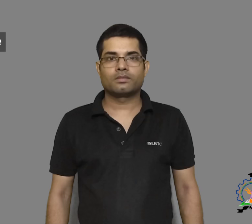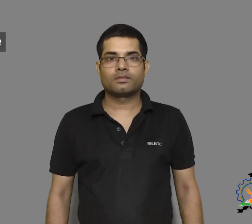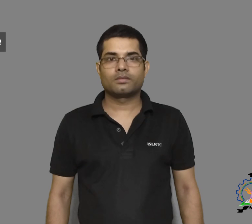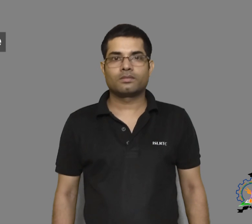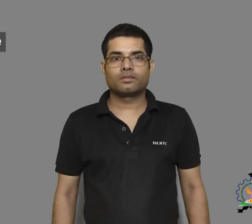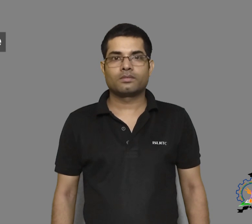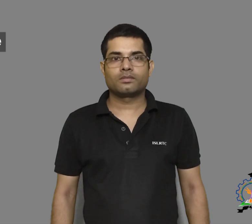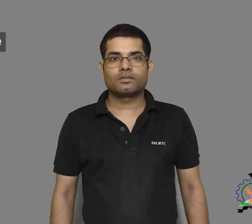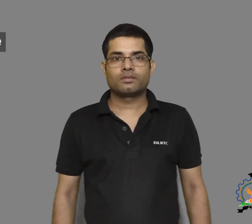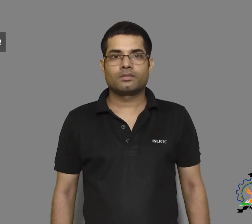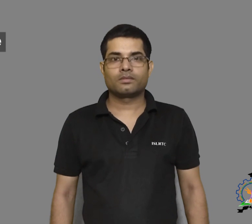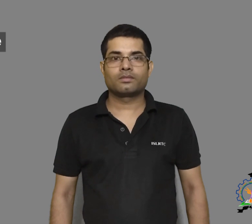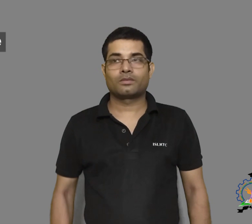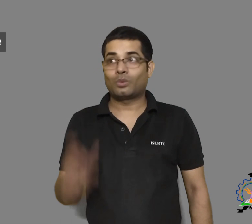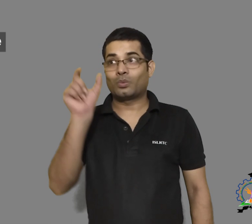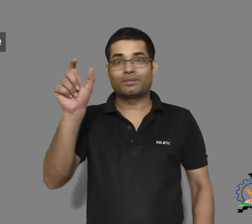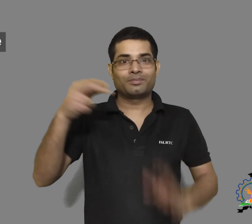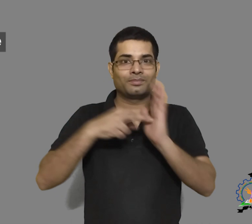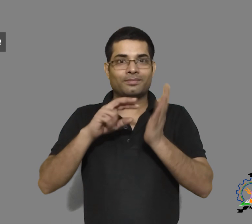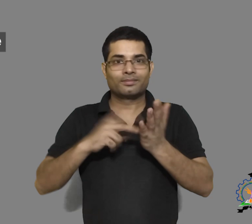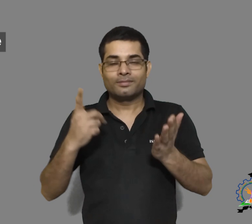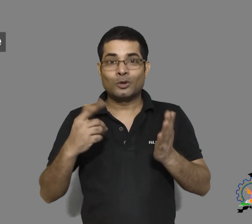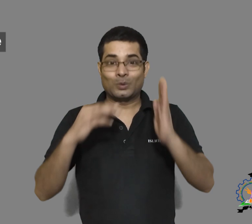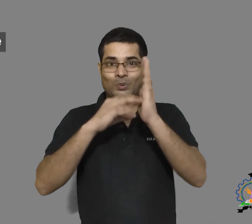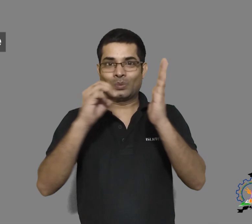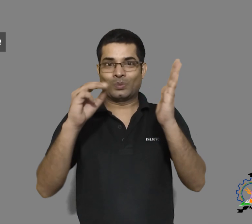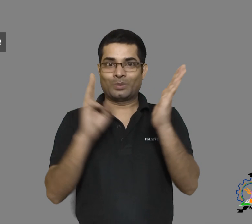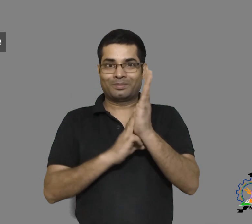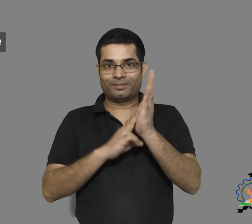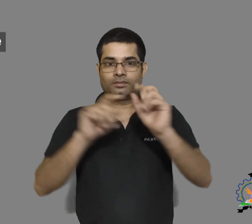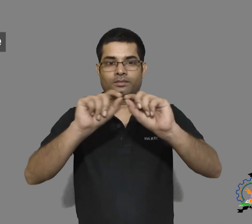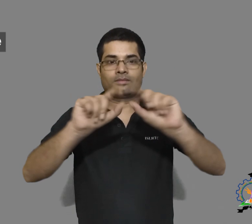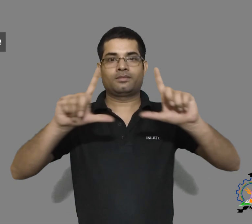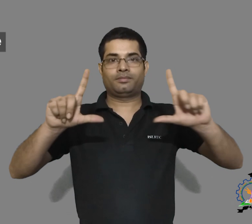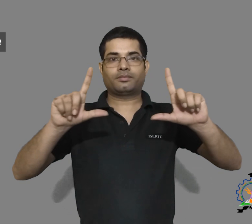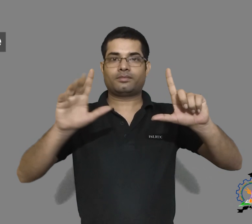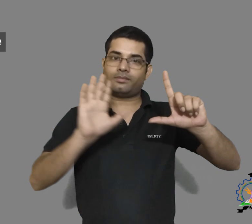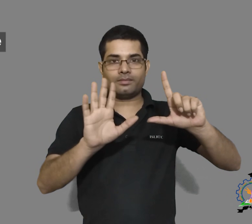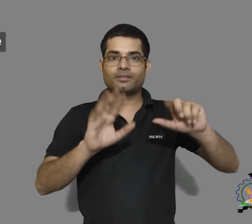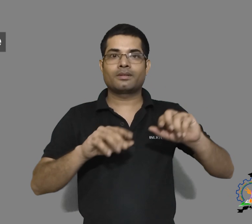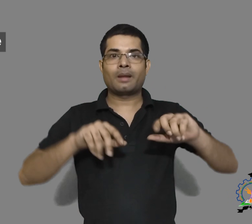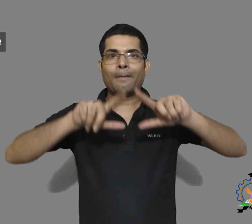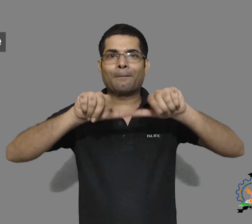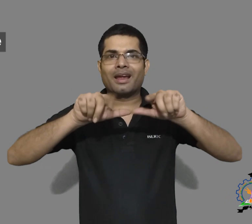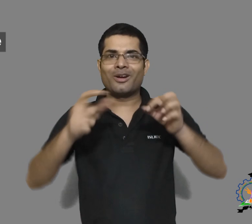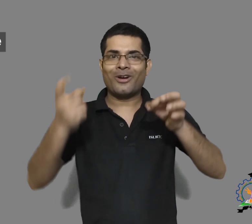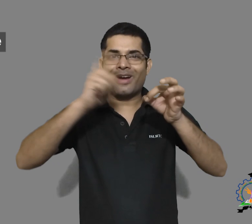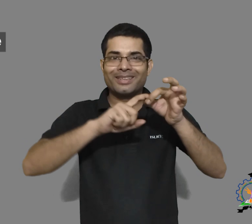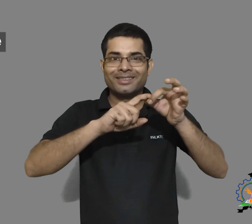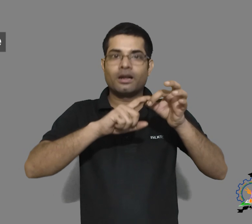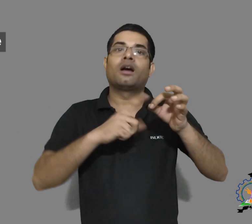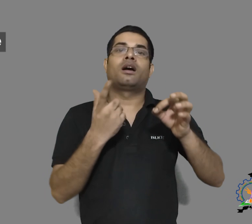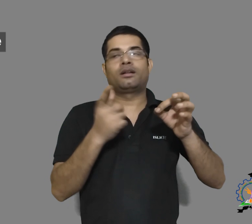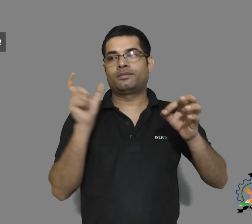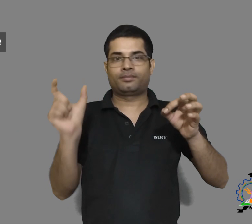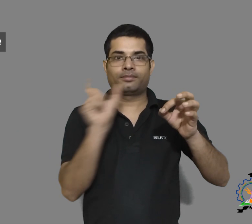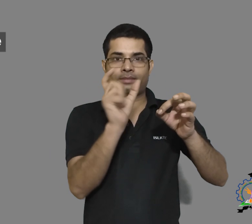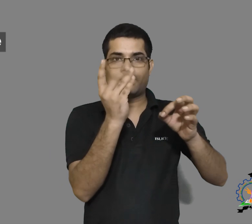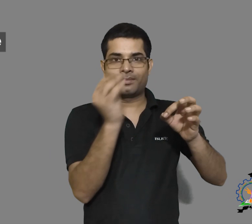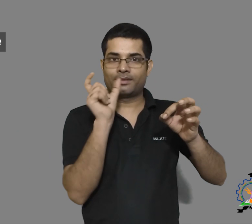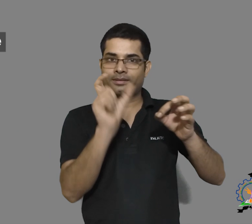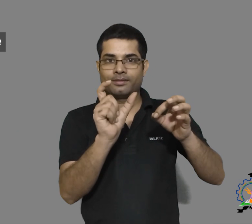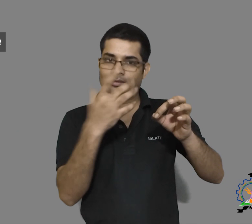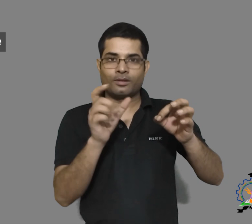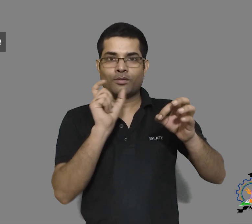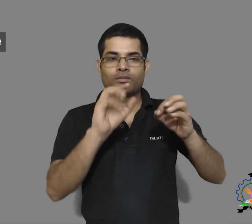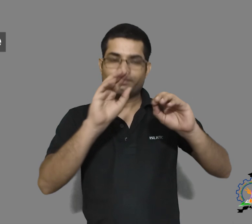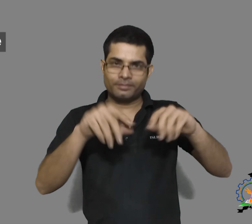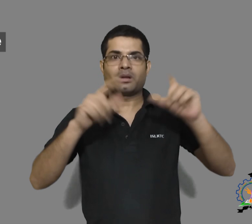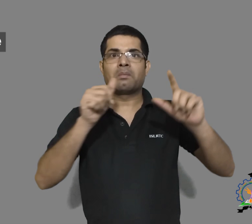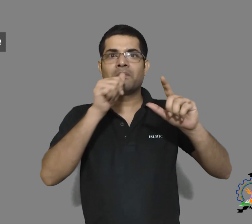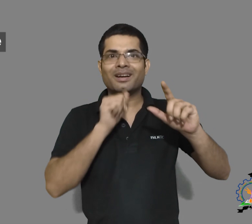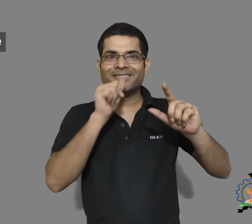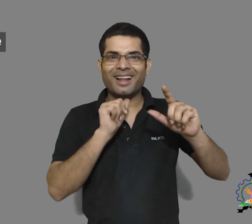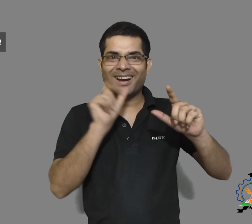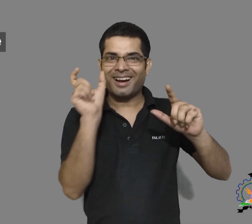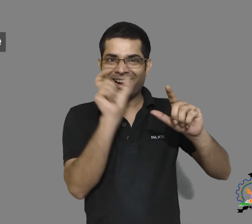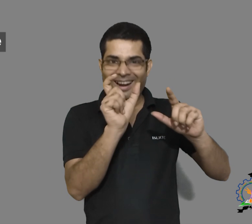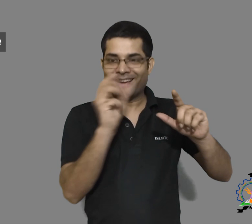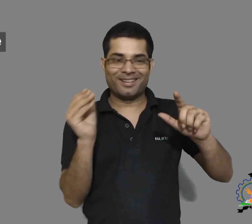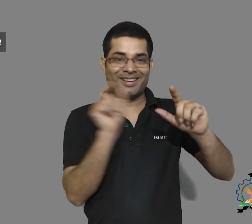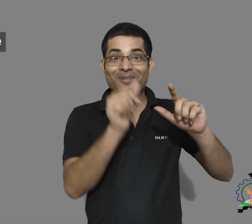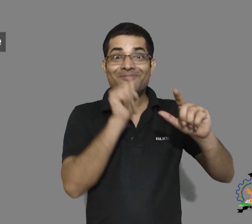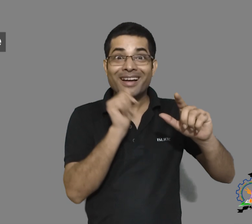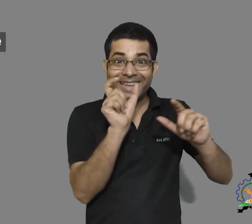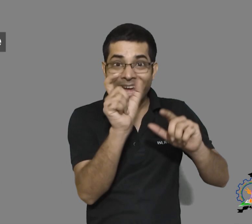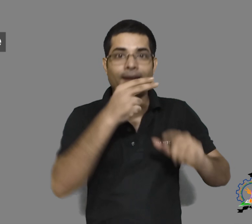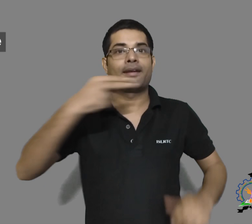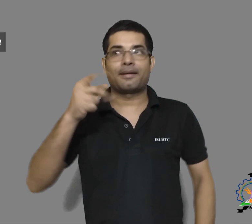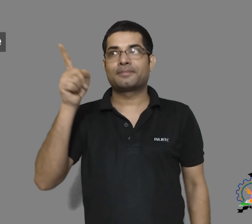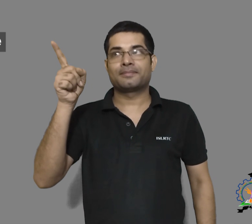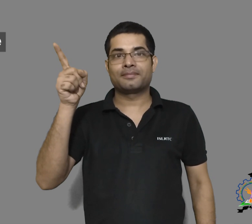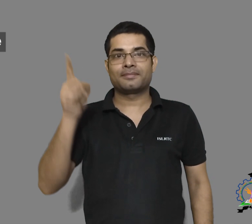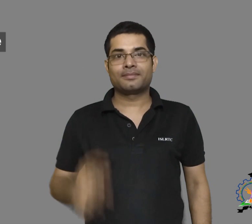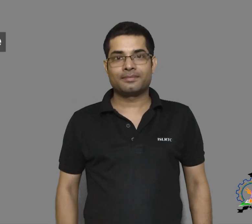Passcode